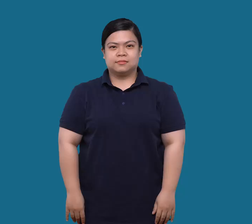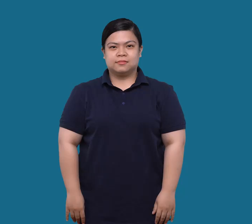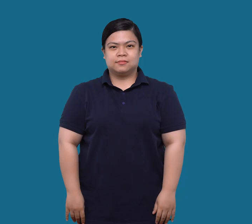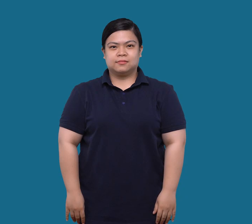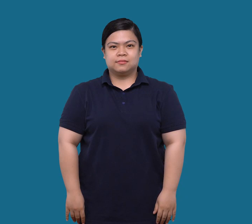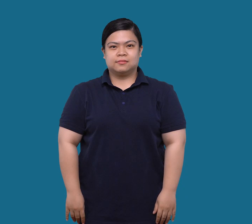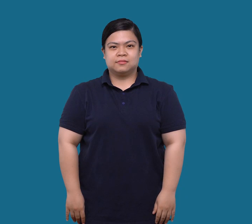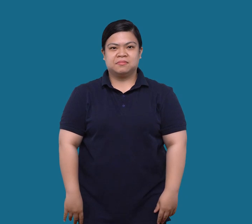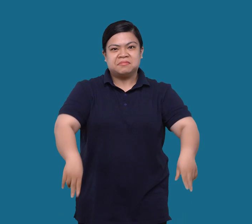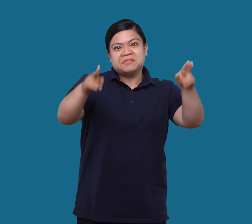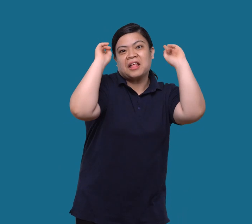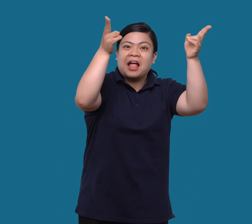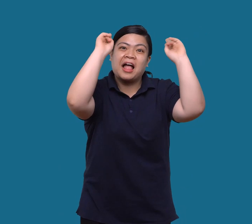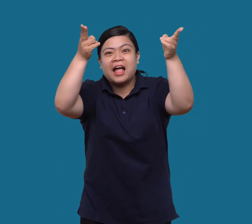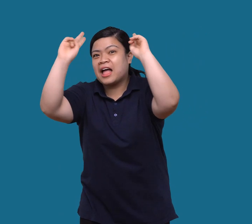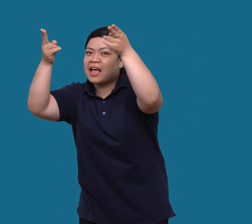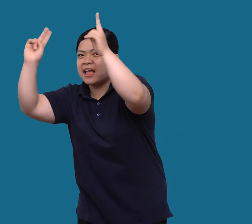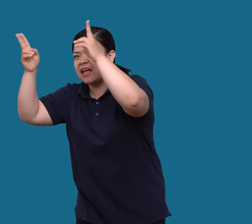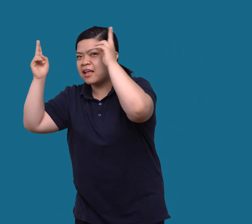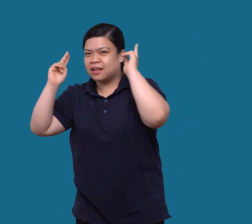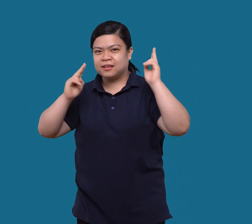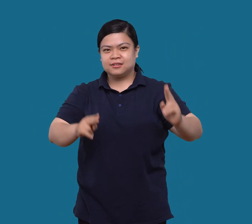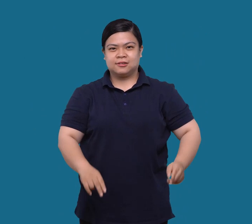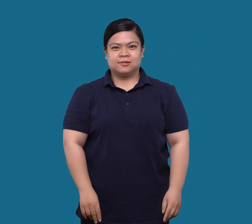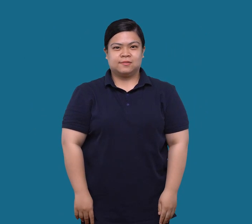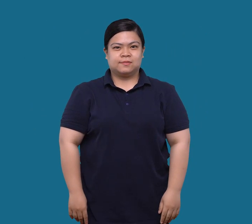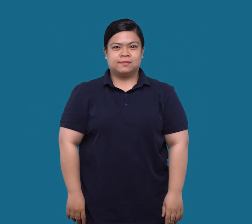ham chơi